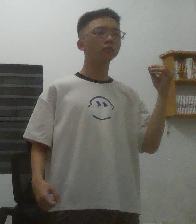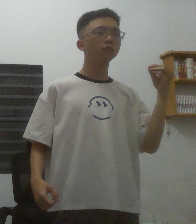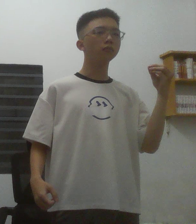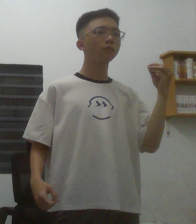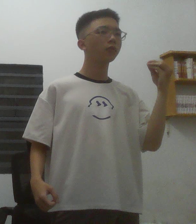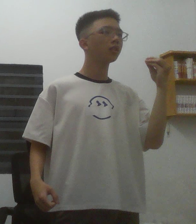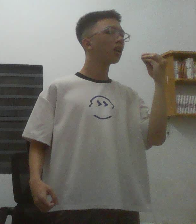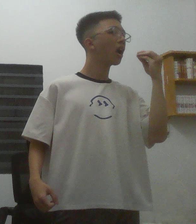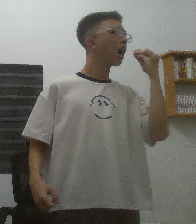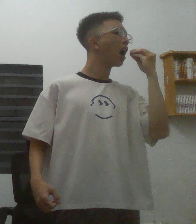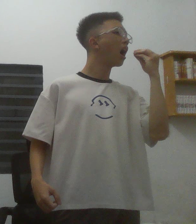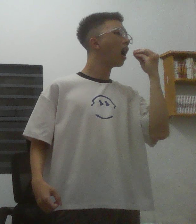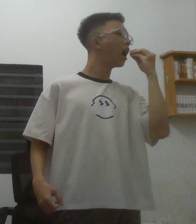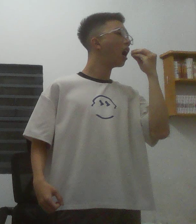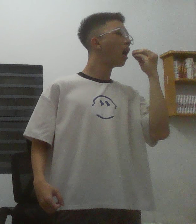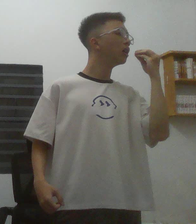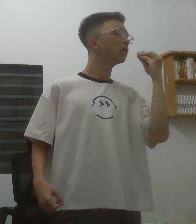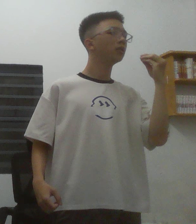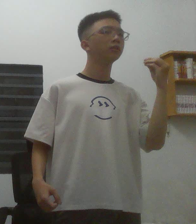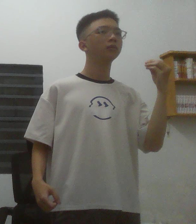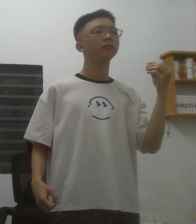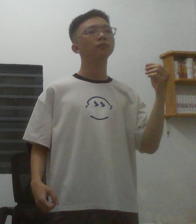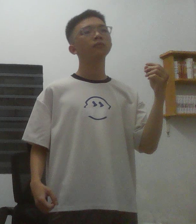an